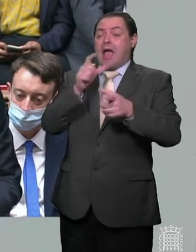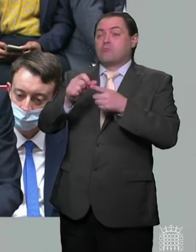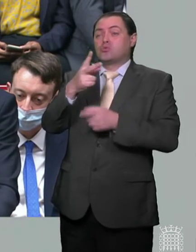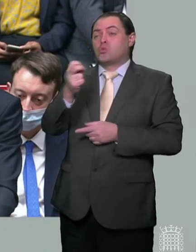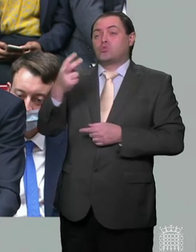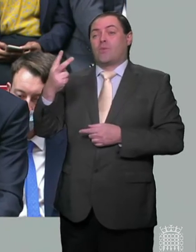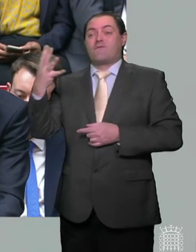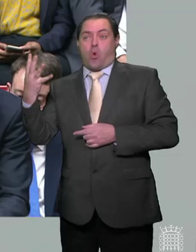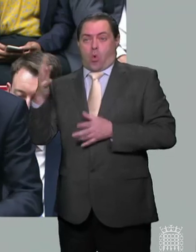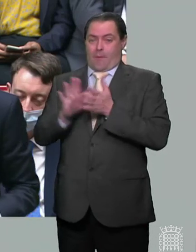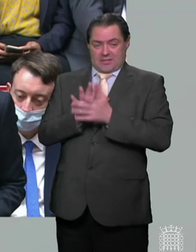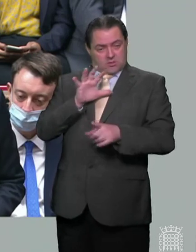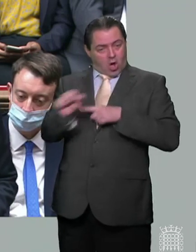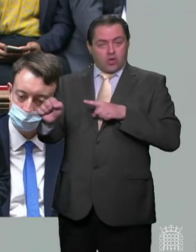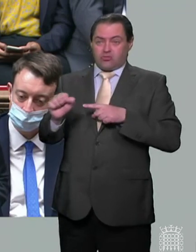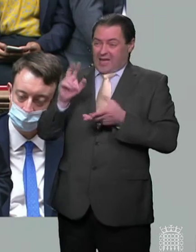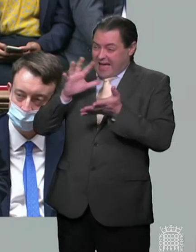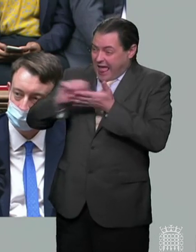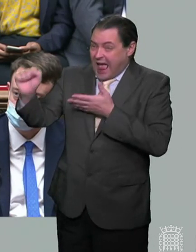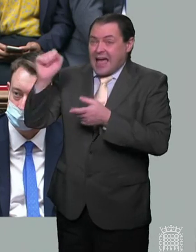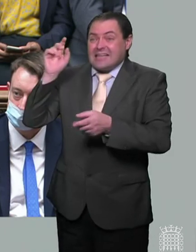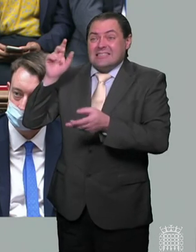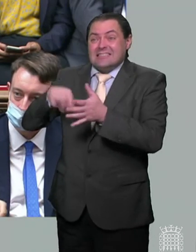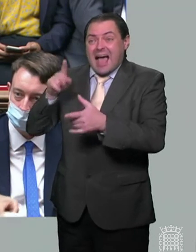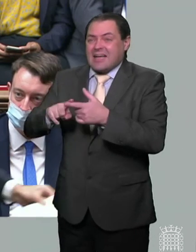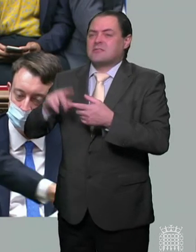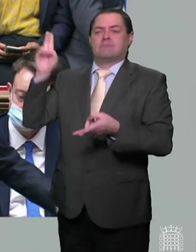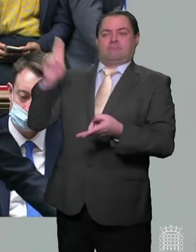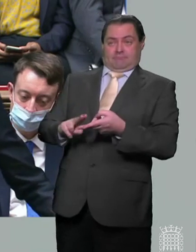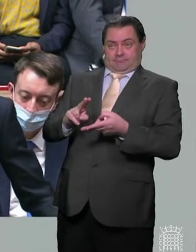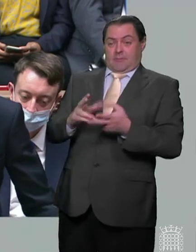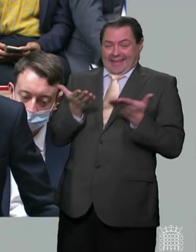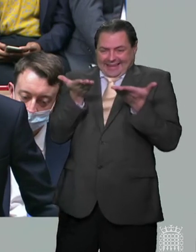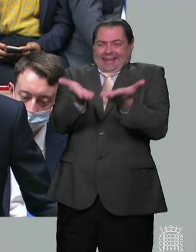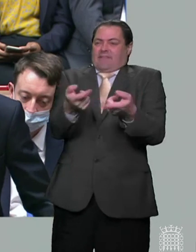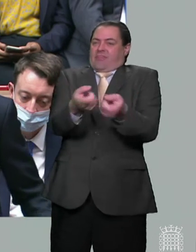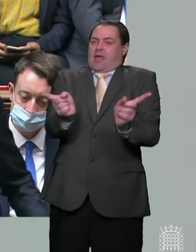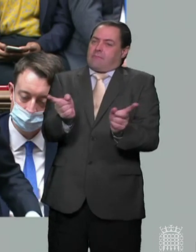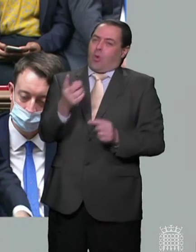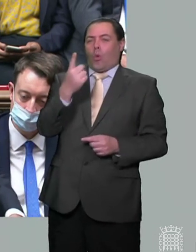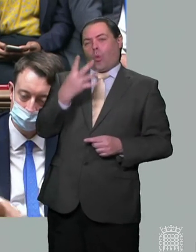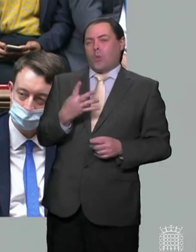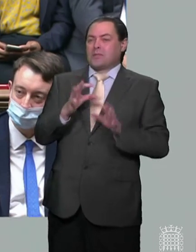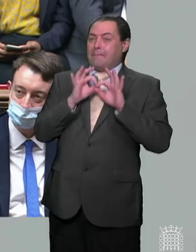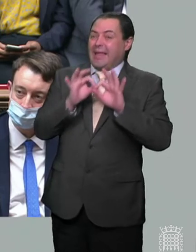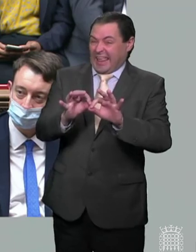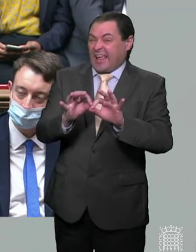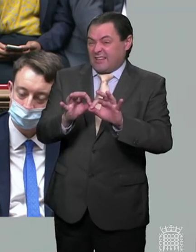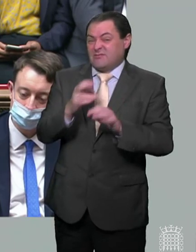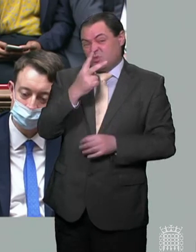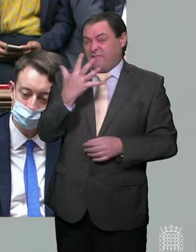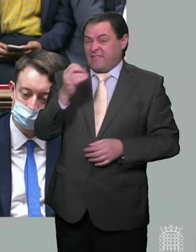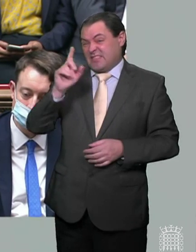That is a tax relief for culture worth almost a quarter of a billion pounds.